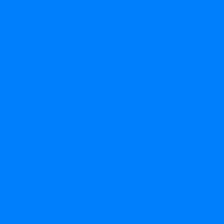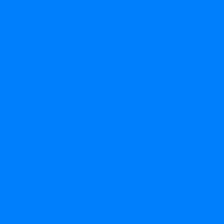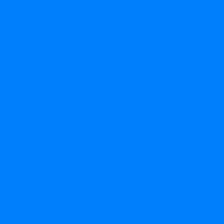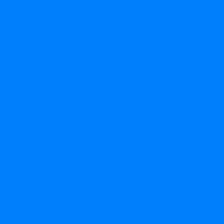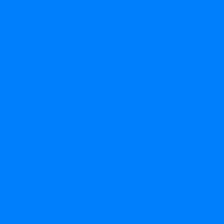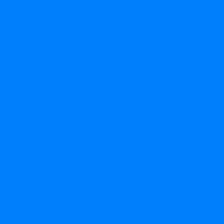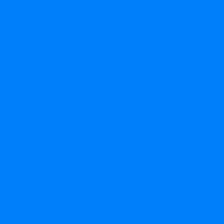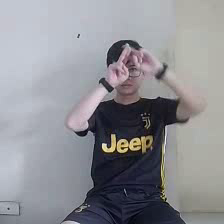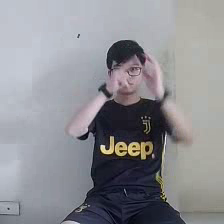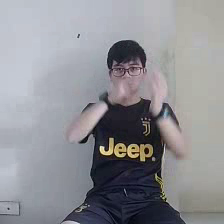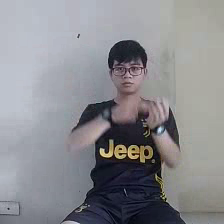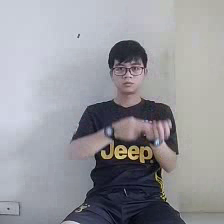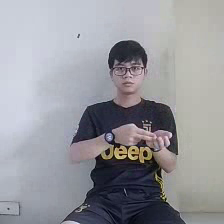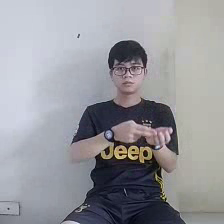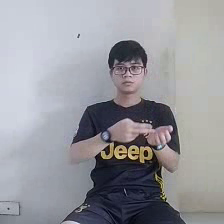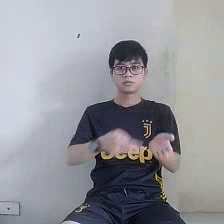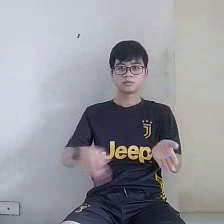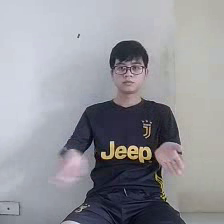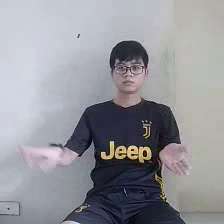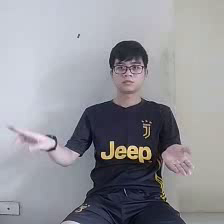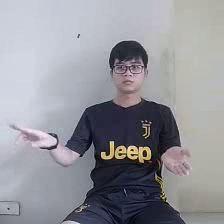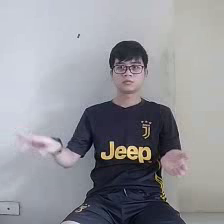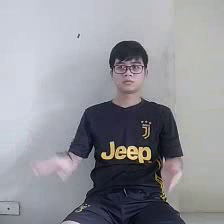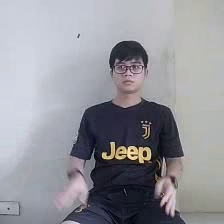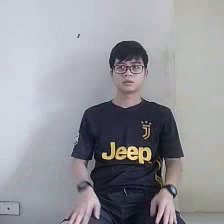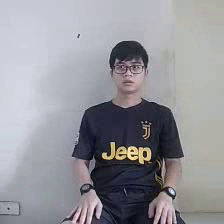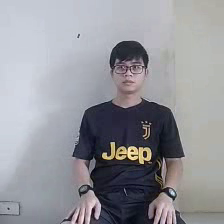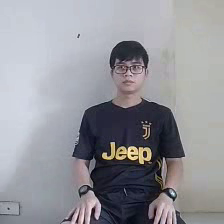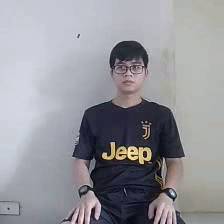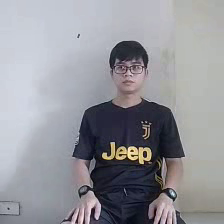Xuất viện